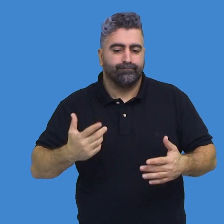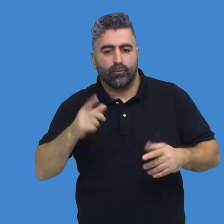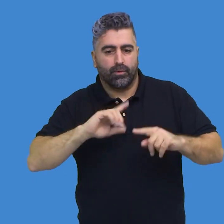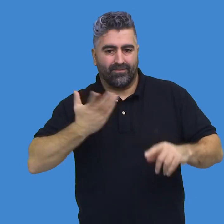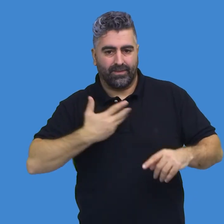problema